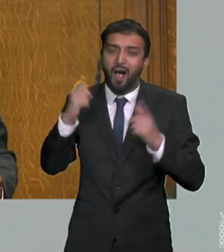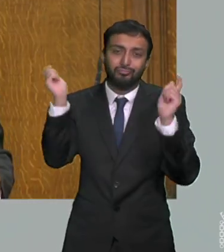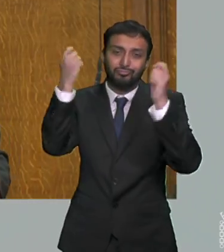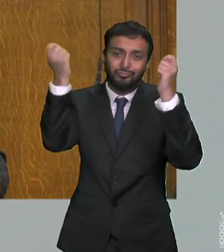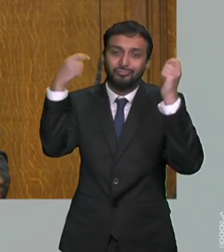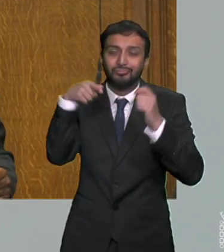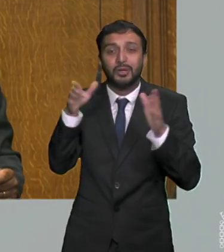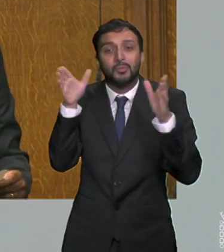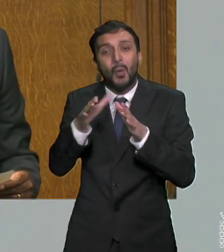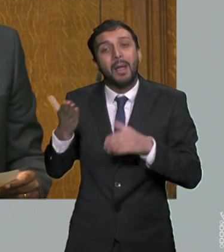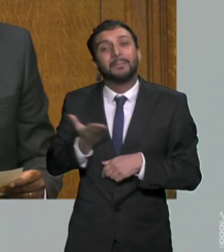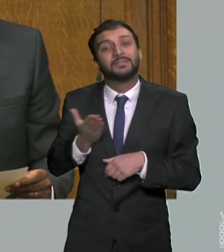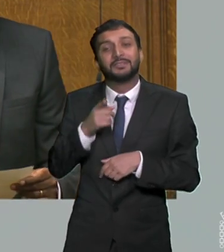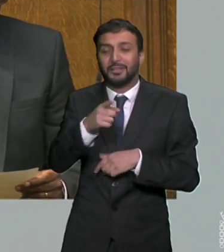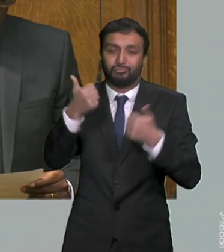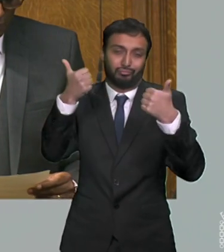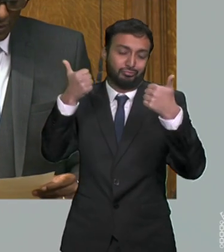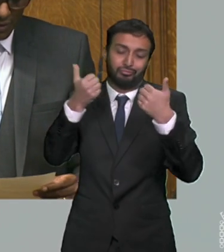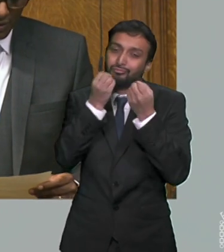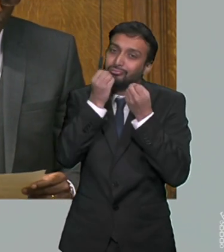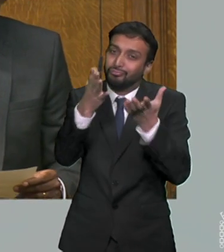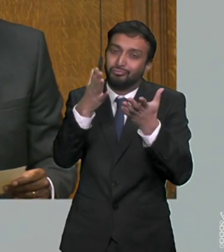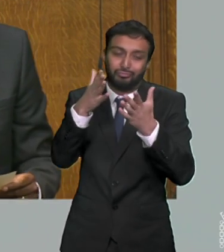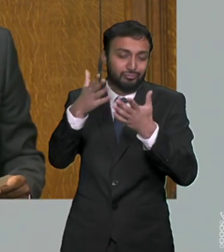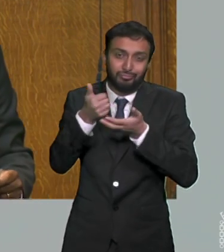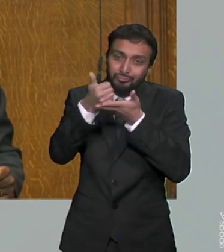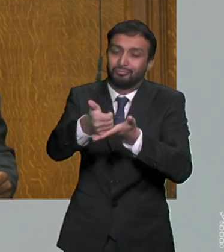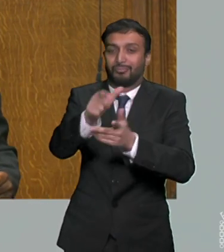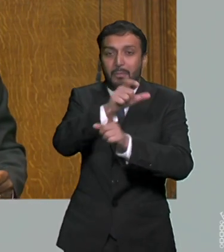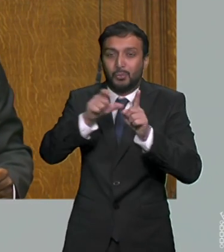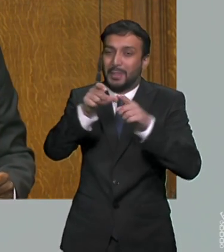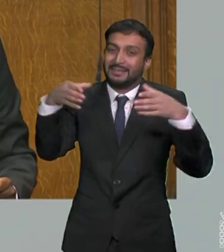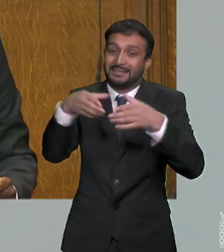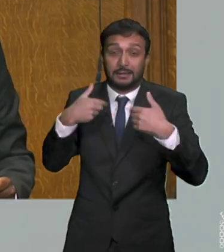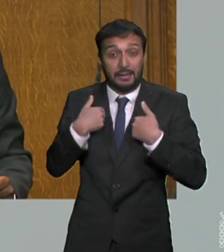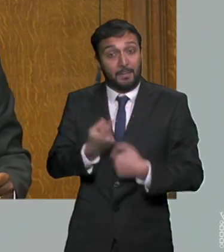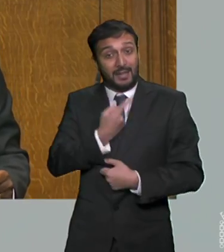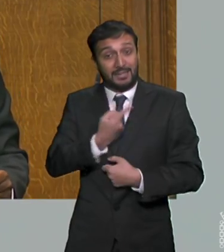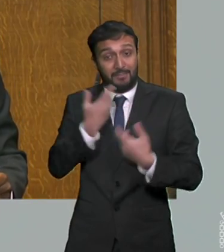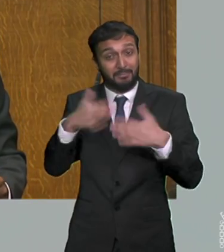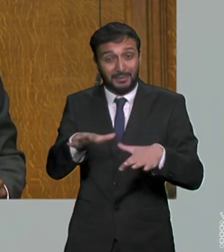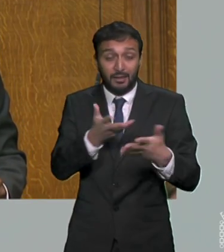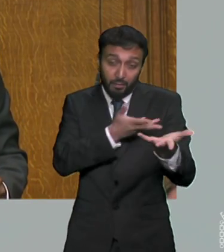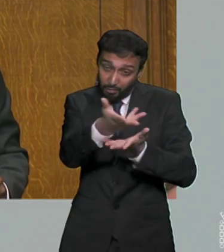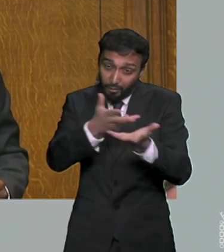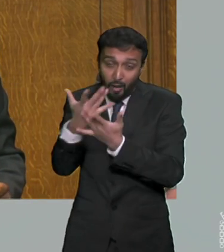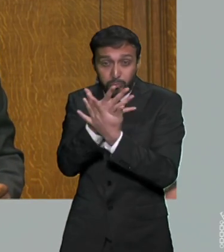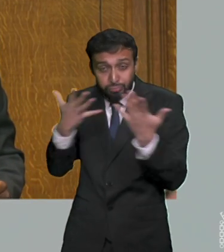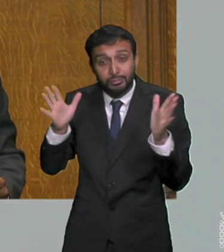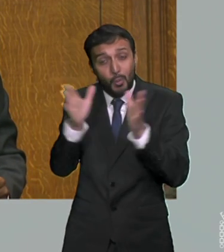I, like many of my colleagues, have spoken to such businesses and heard just how great their concerns for their future are.